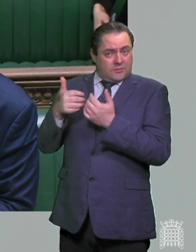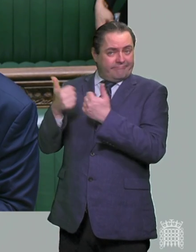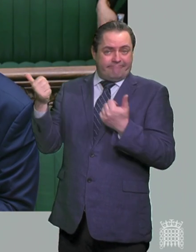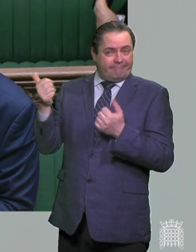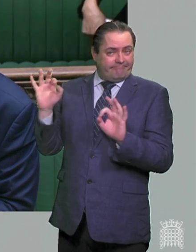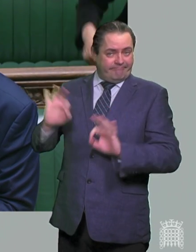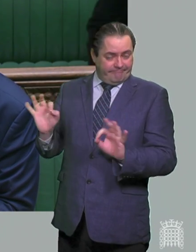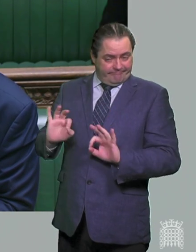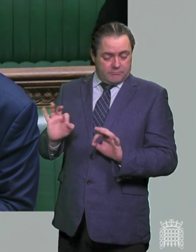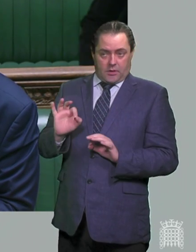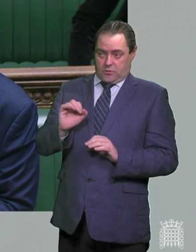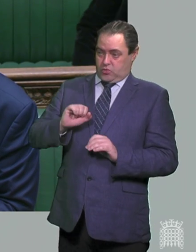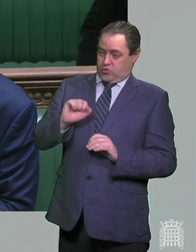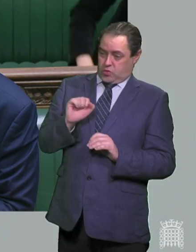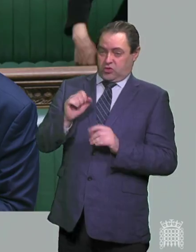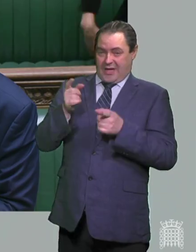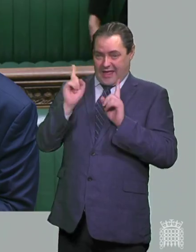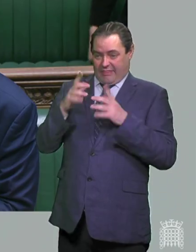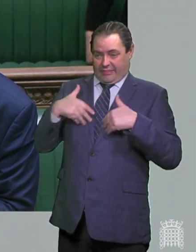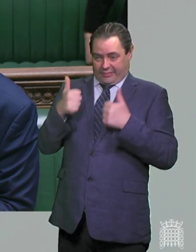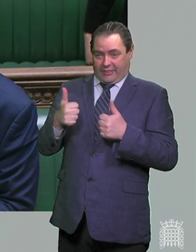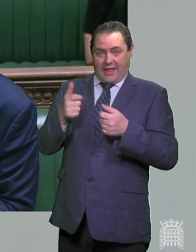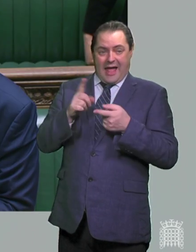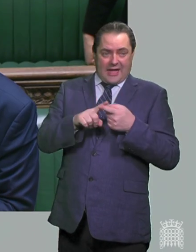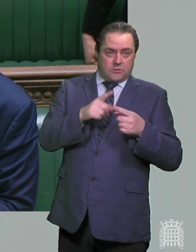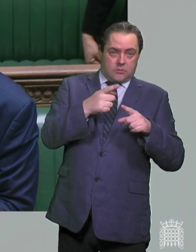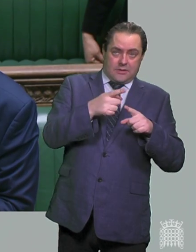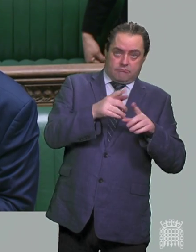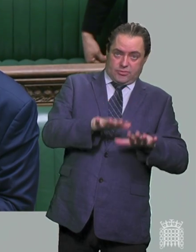He has written to both the UK and Scottish Health Secretaries but has failed to receive a response.